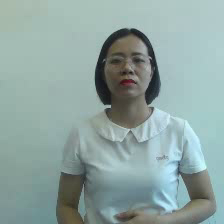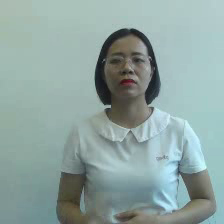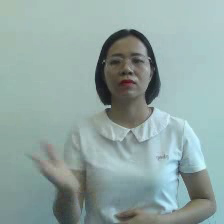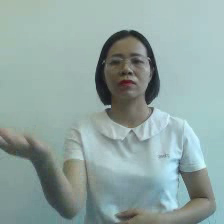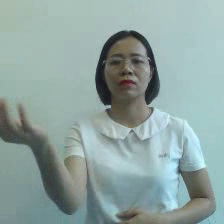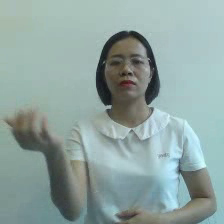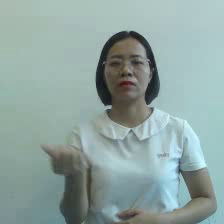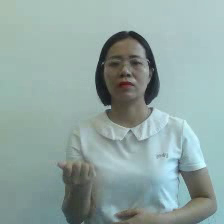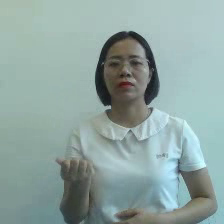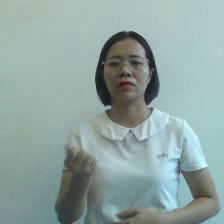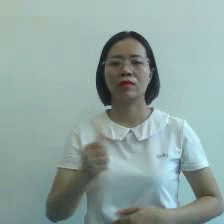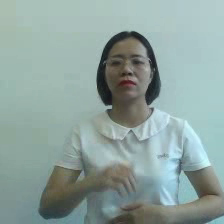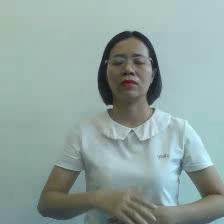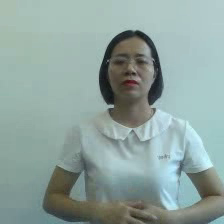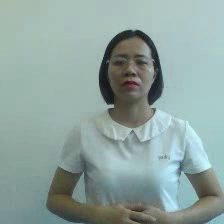Sử dụng